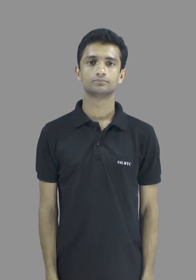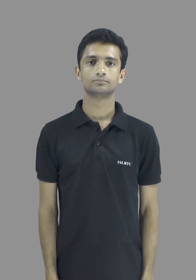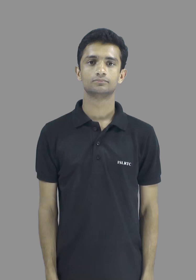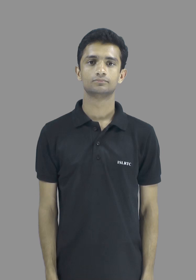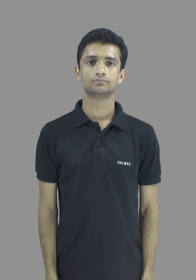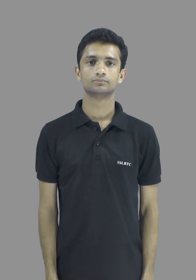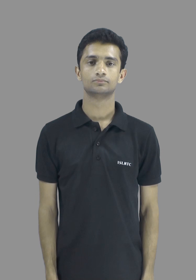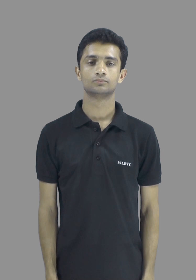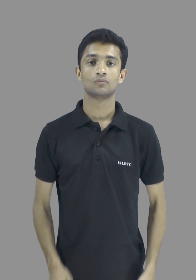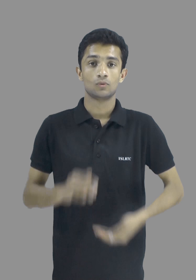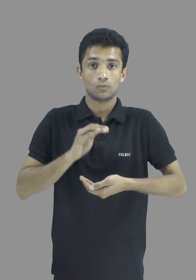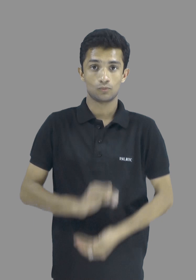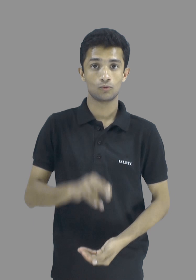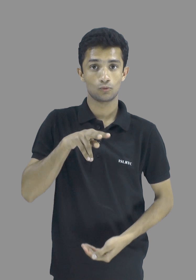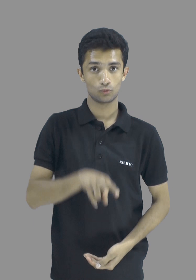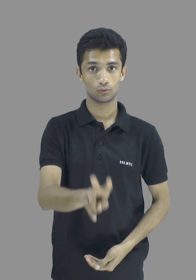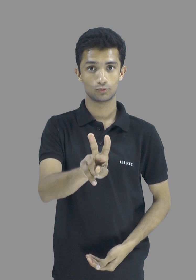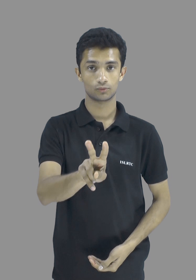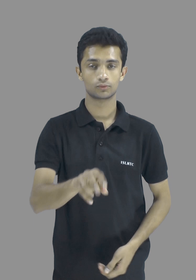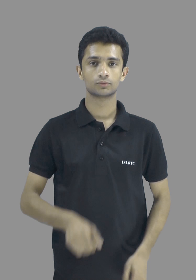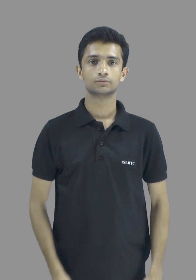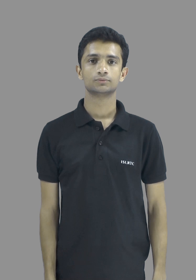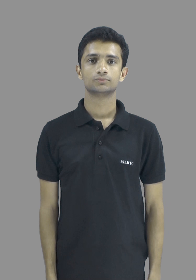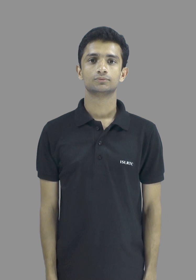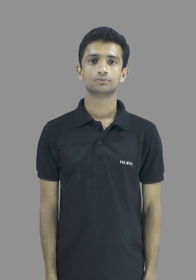Twin